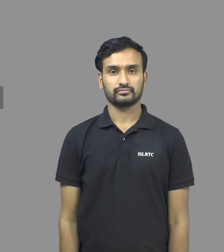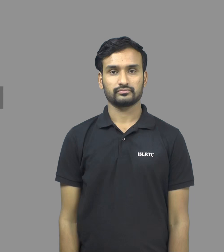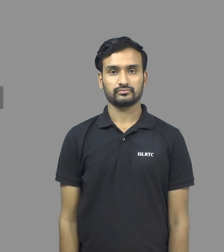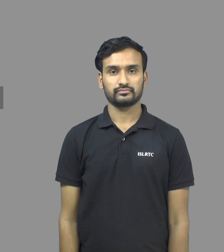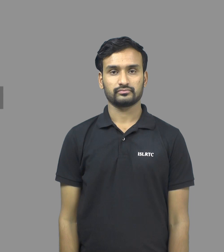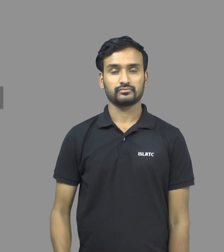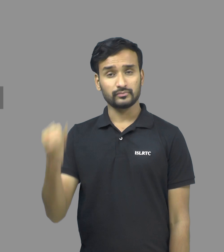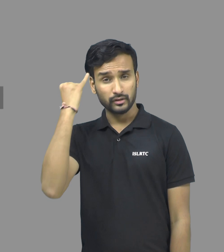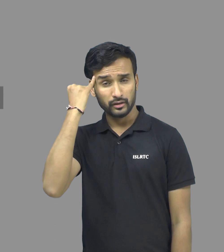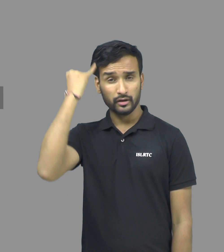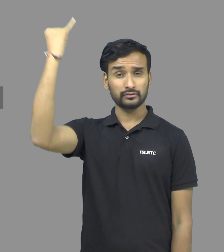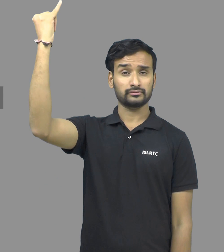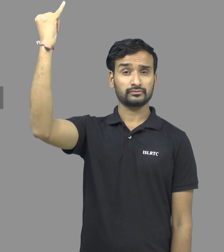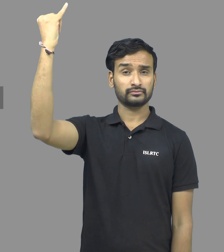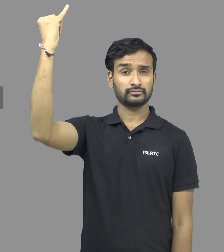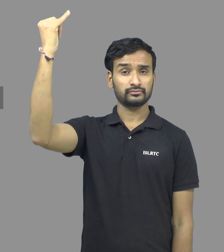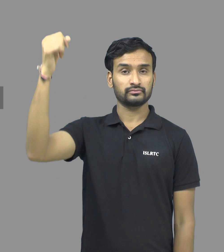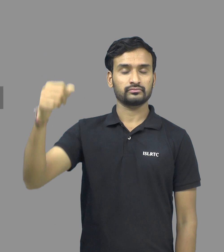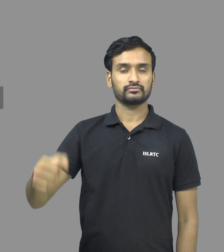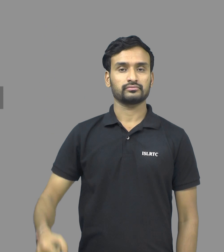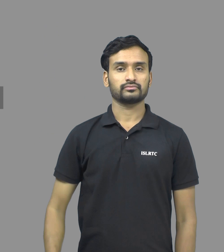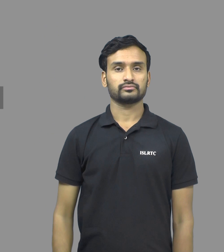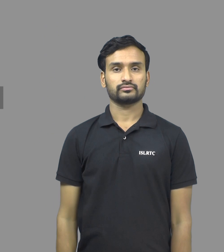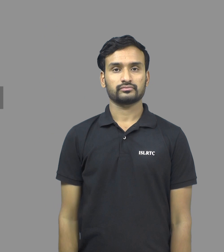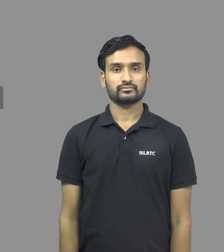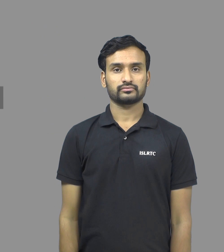Idea